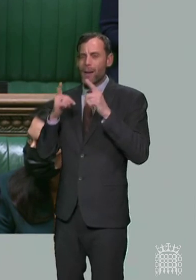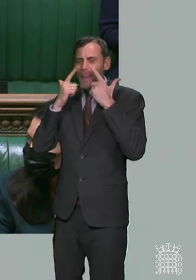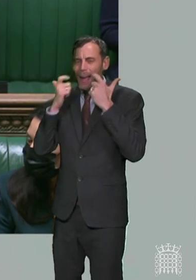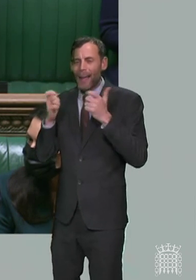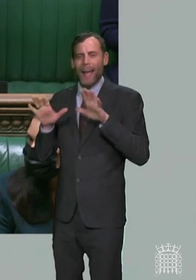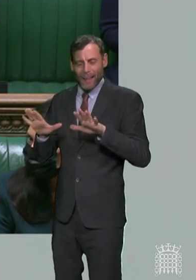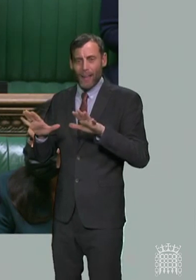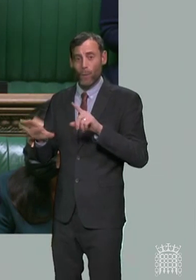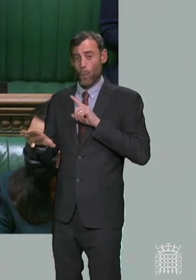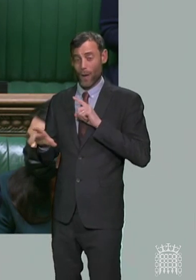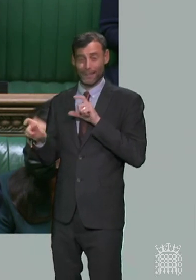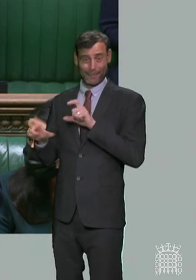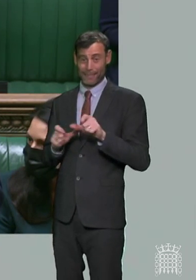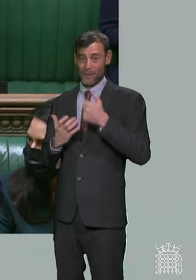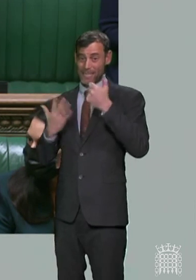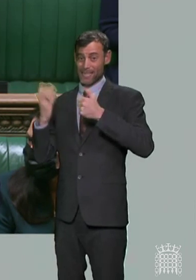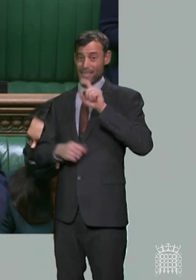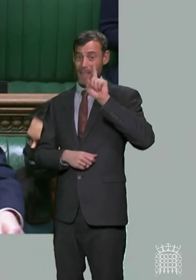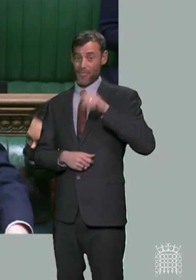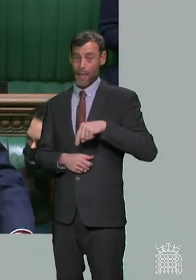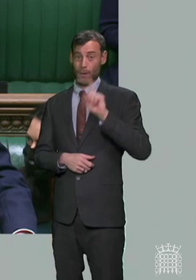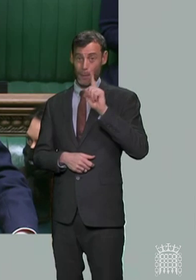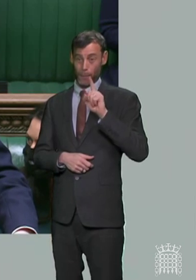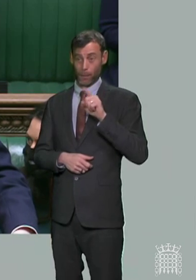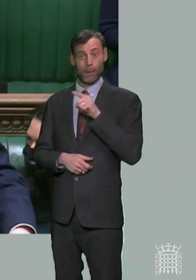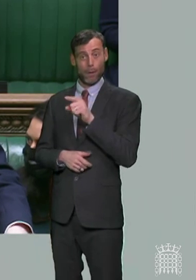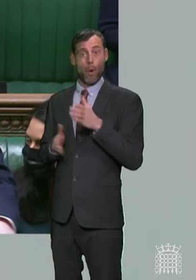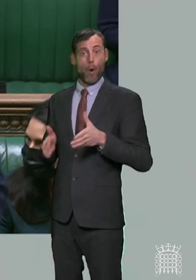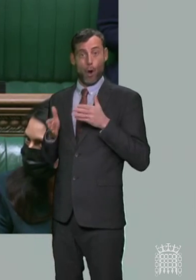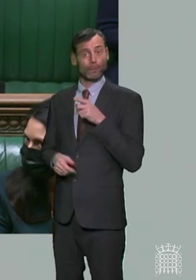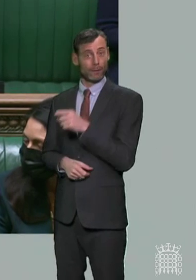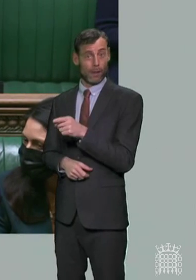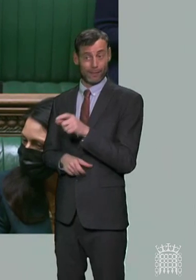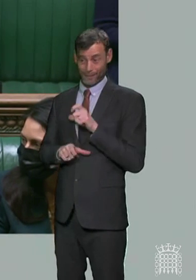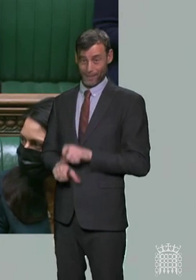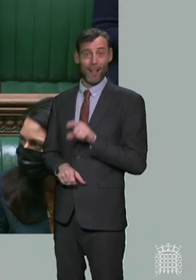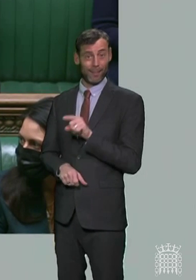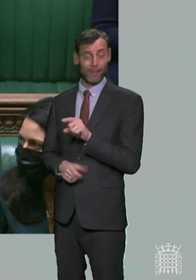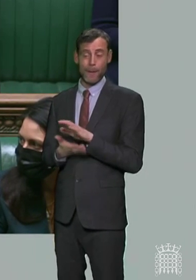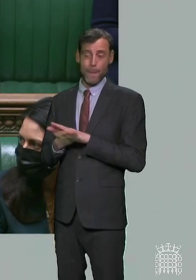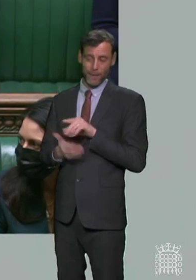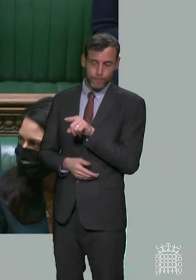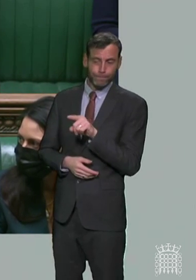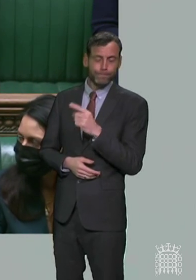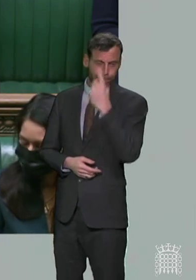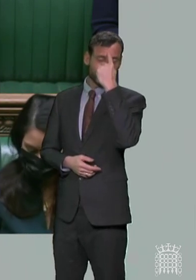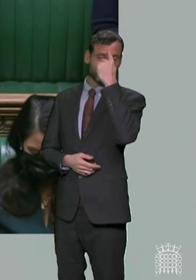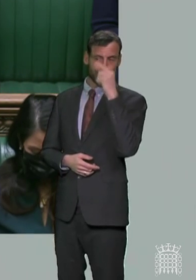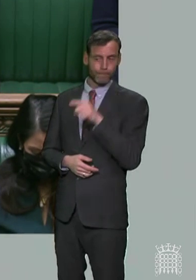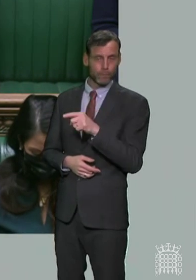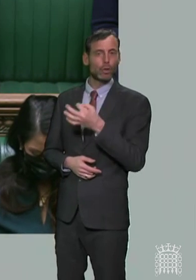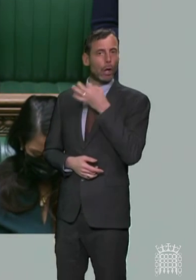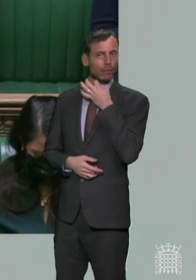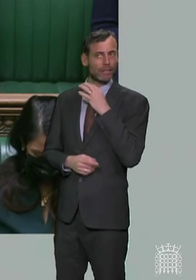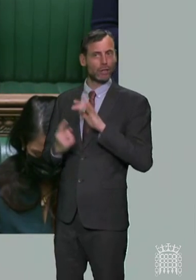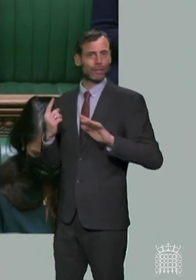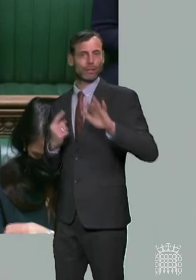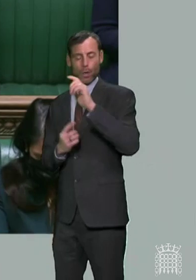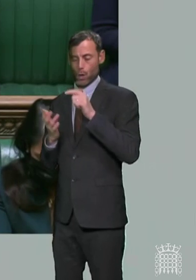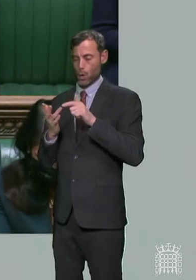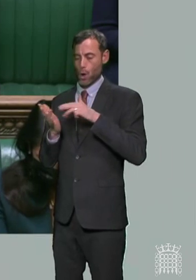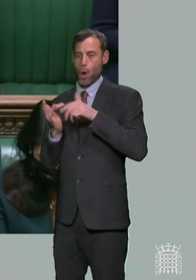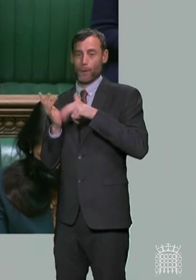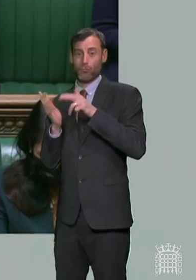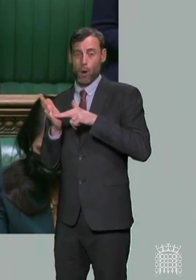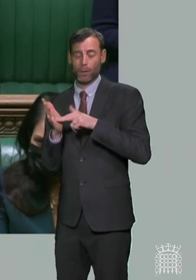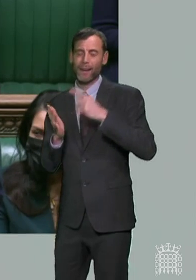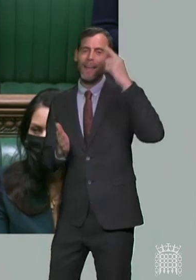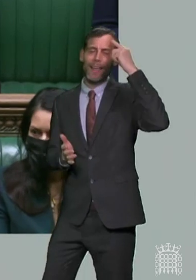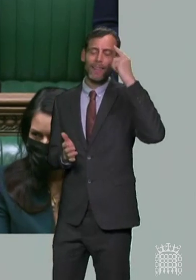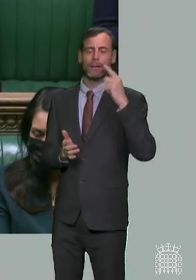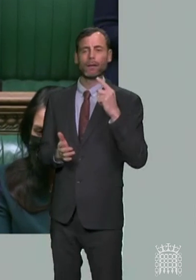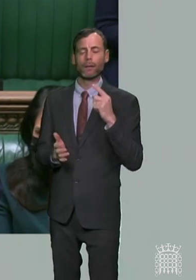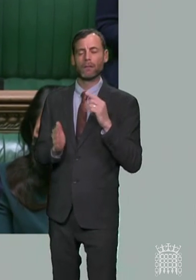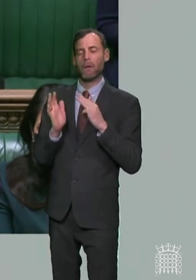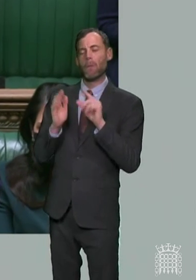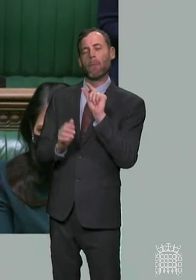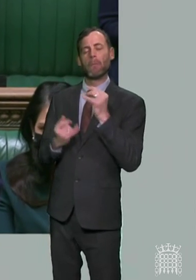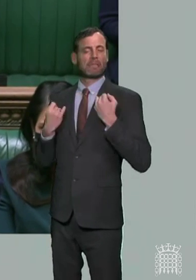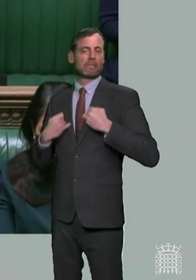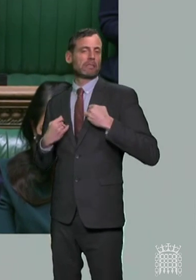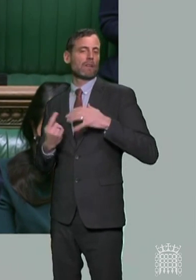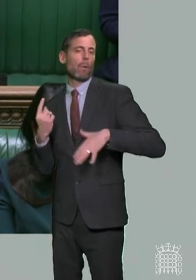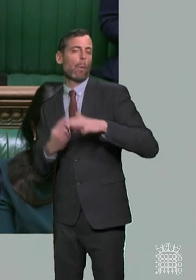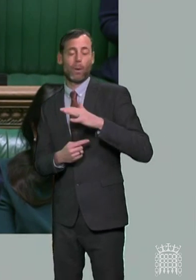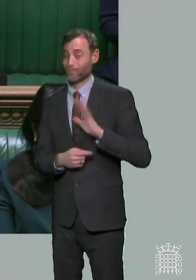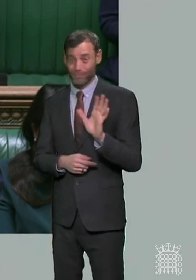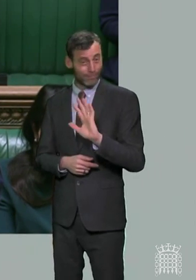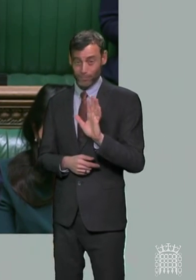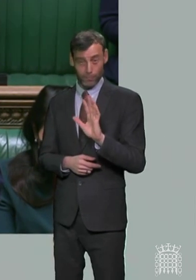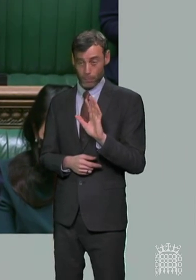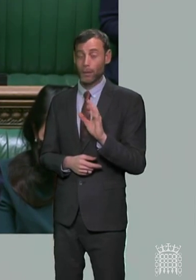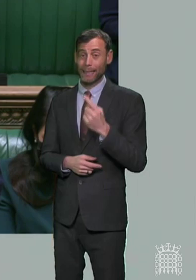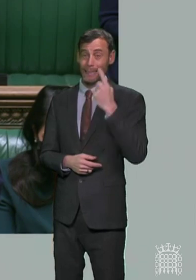When there are still over 16,000 people in hospital in England alone, the pandemic is not over—and make no mistake, omicron is not a mild disease for everyone, especially if you are not vaccinated.